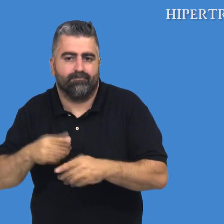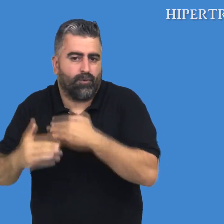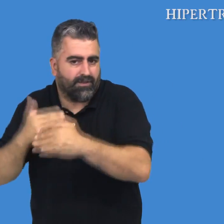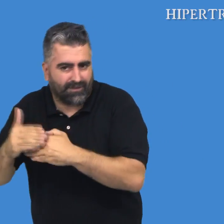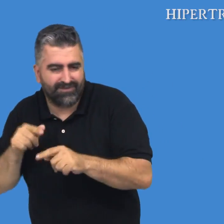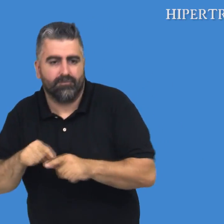superior